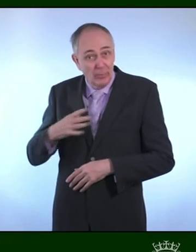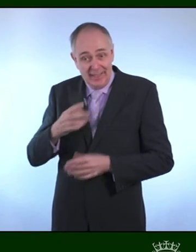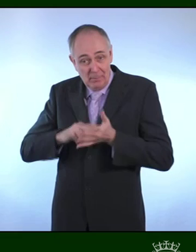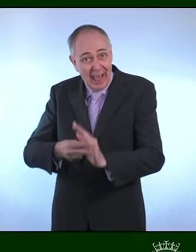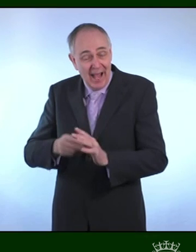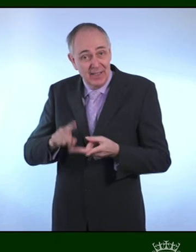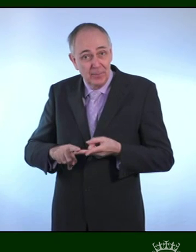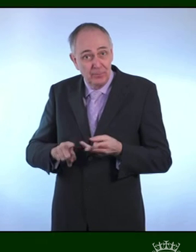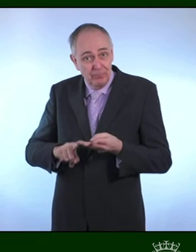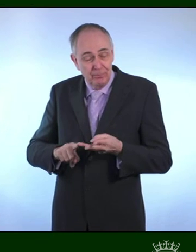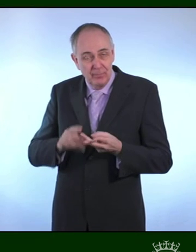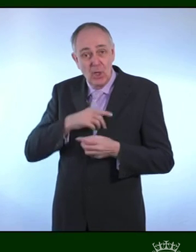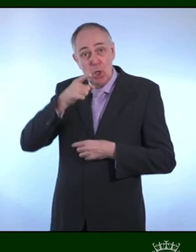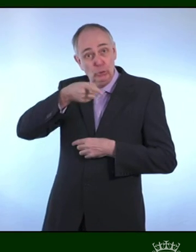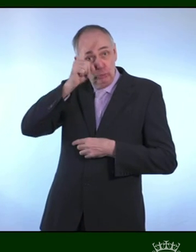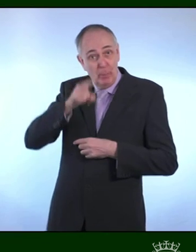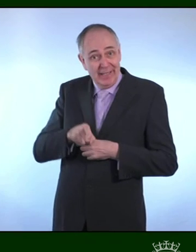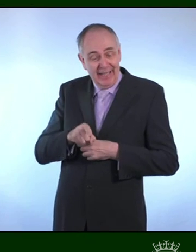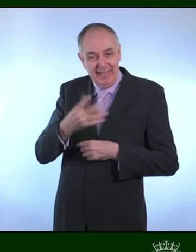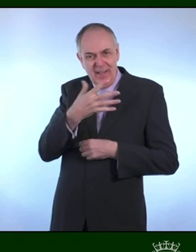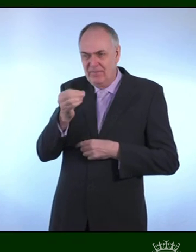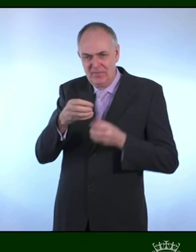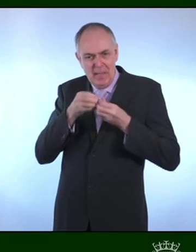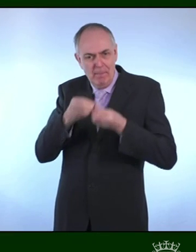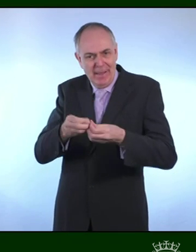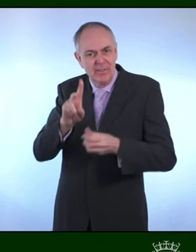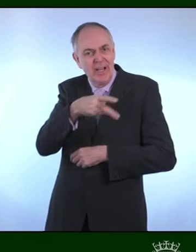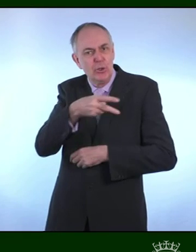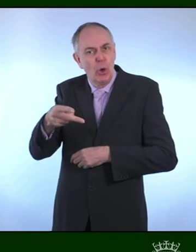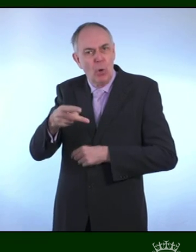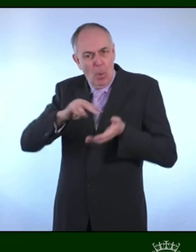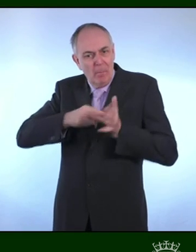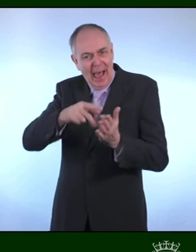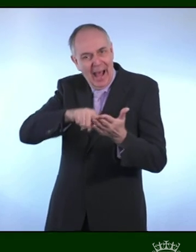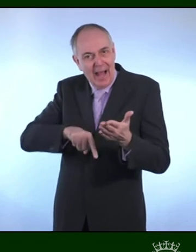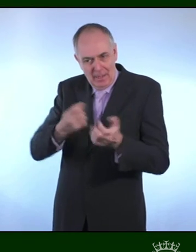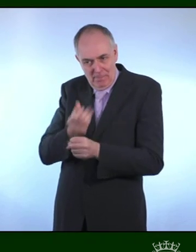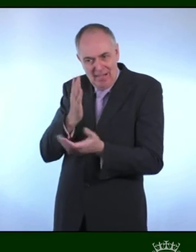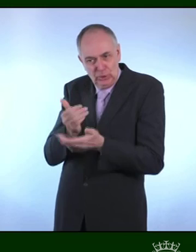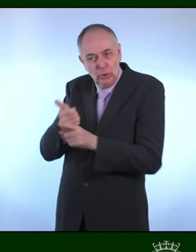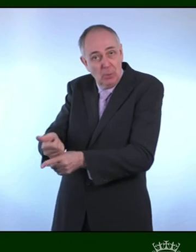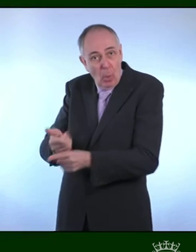In Germany, there is a €50 billion programme to ensure that the self-employed do not go bankrupt.